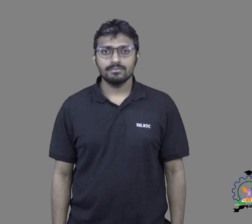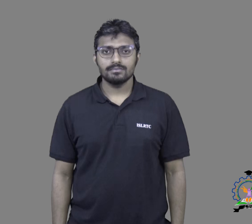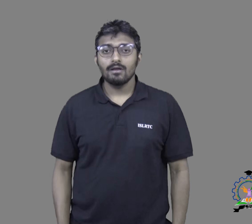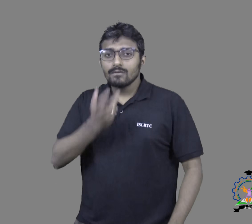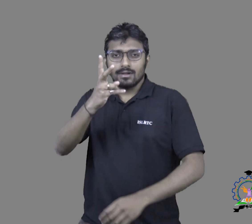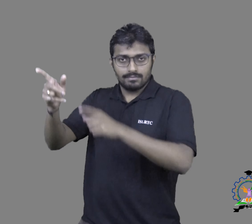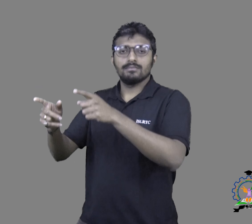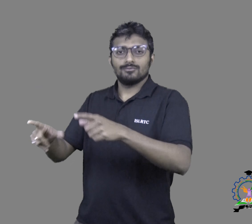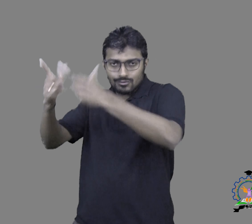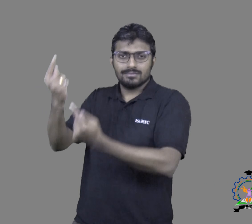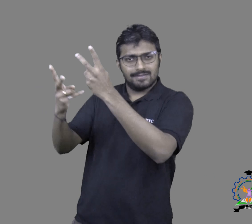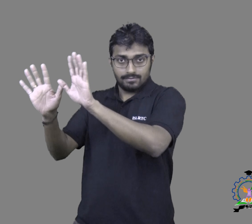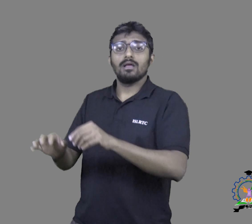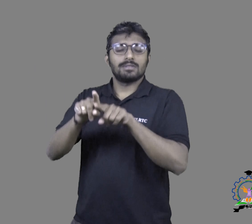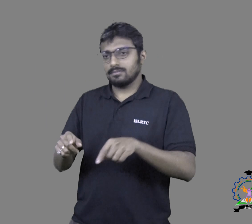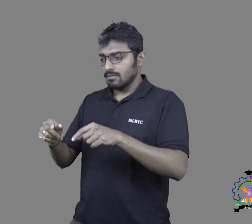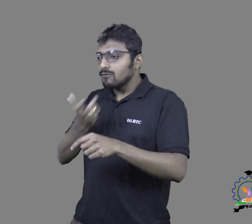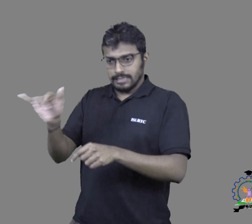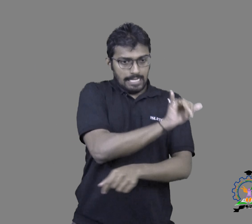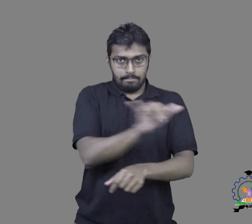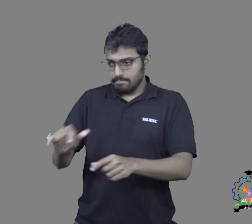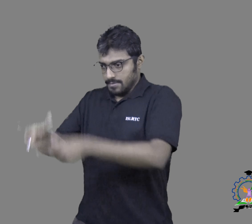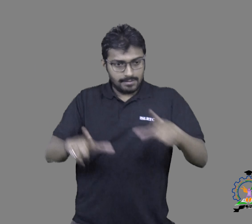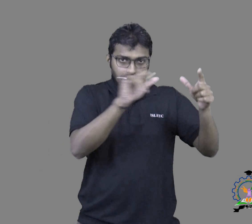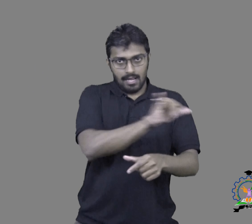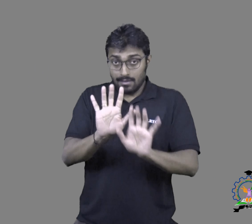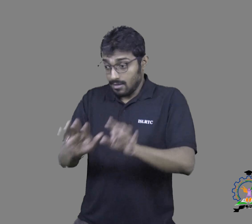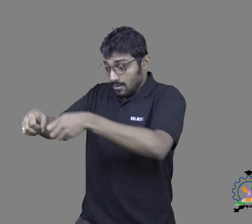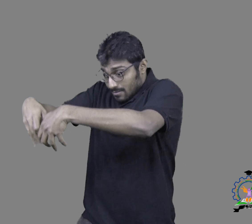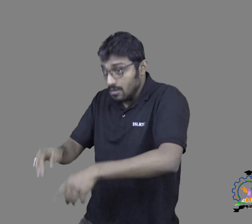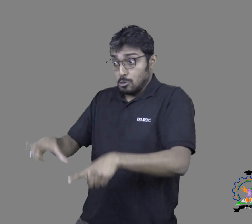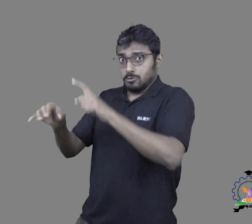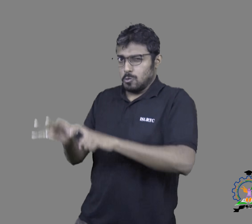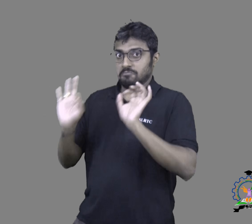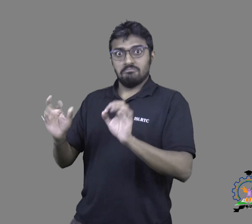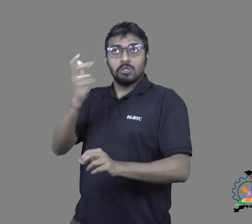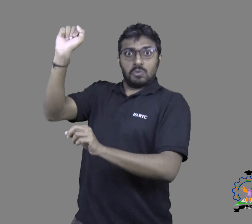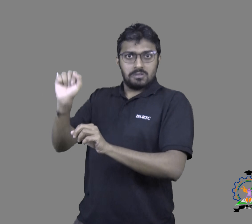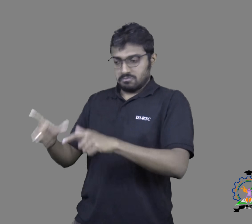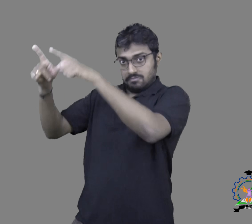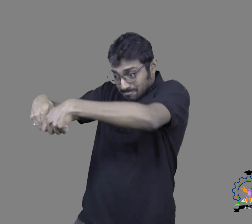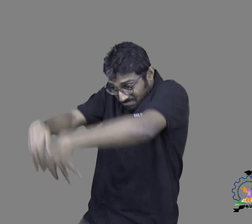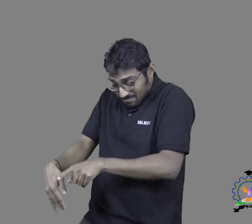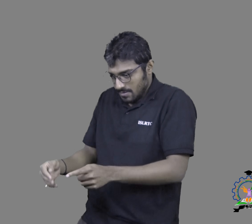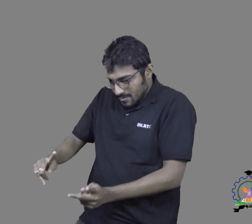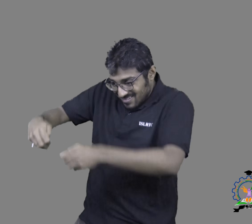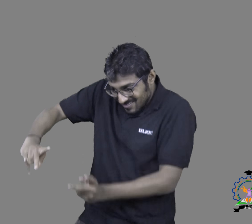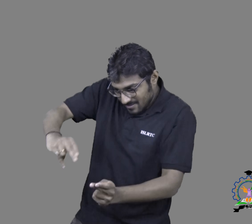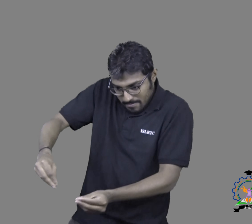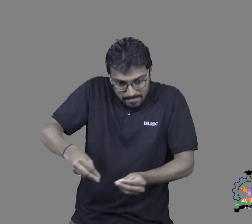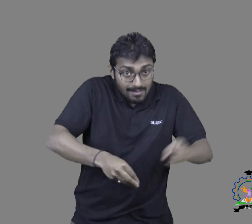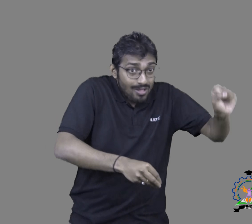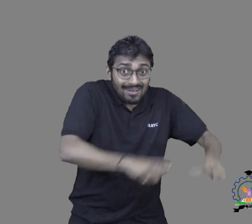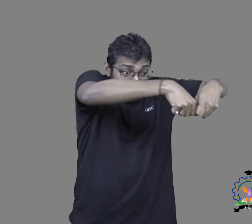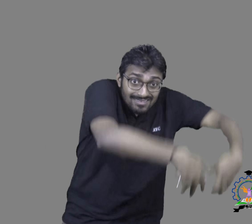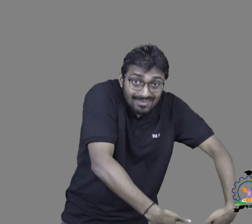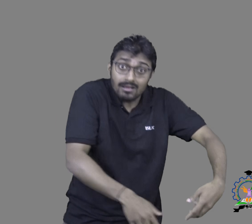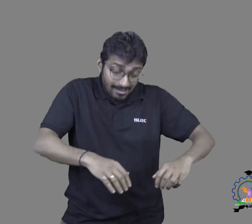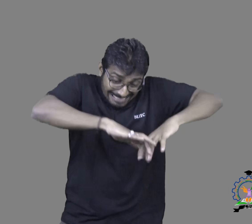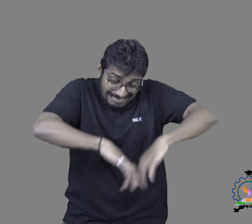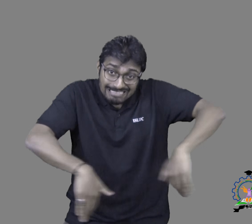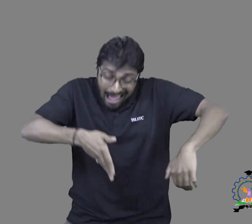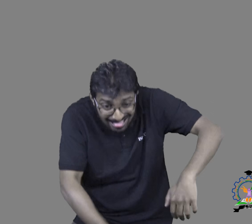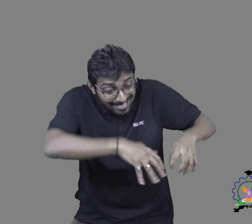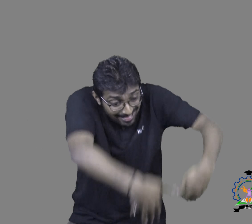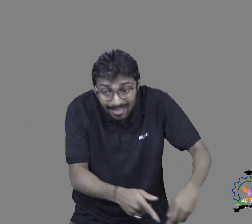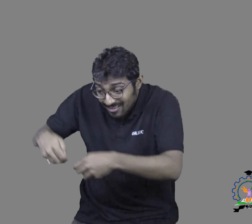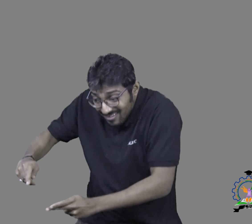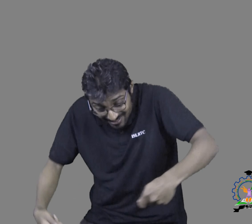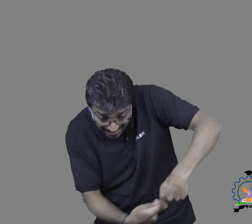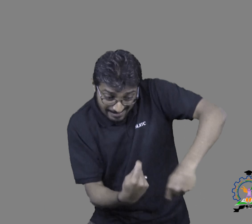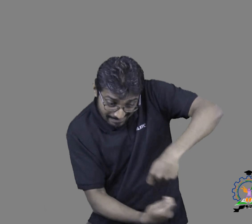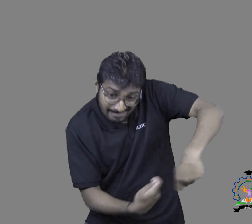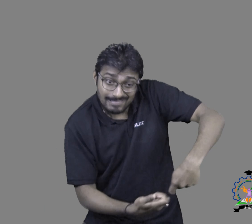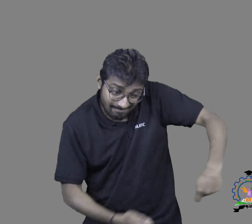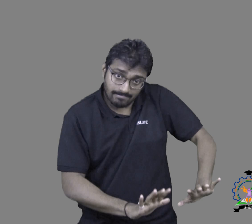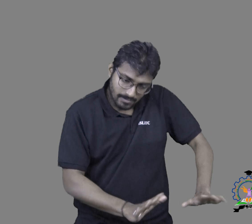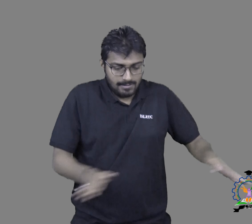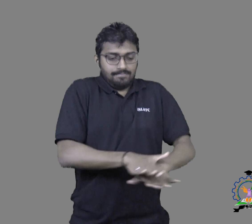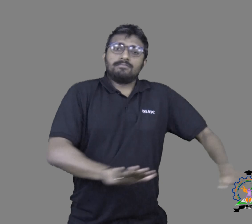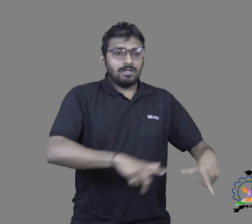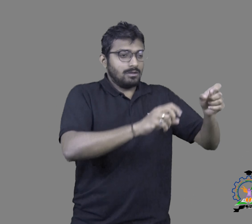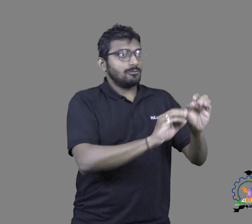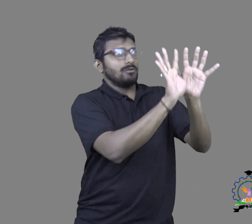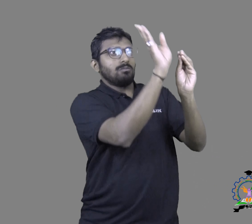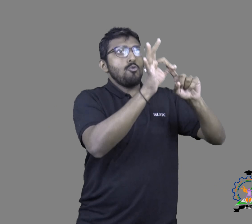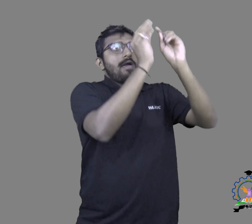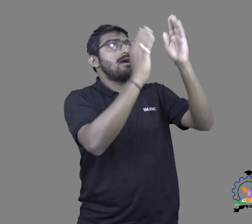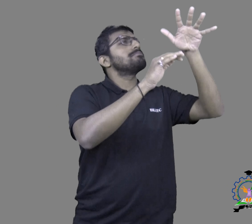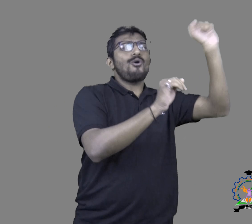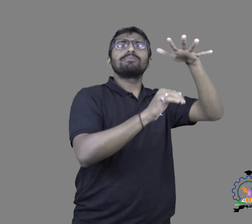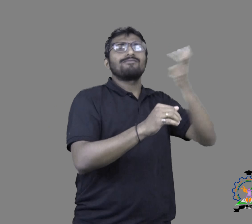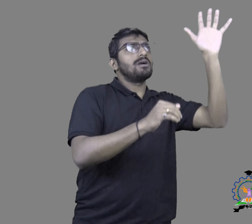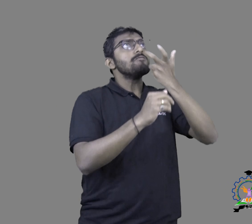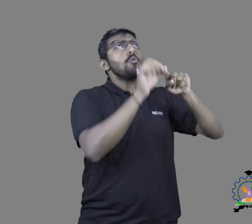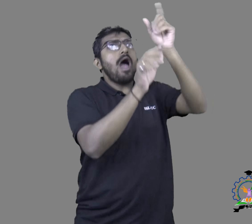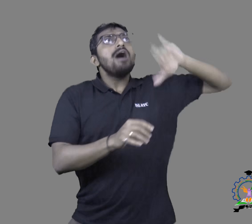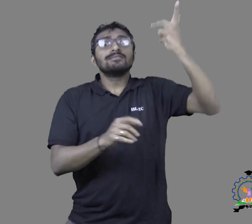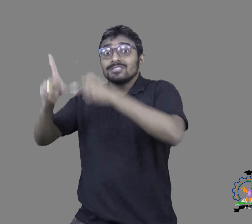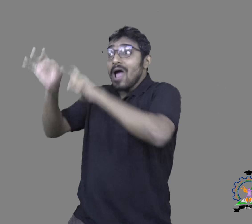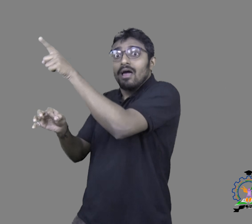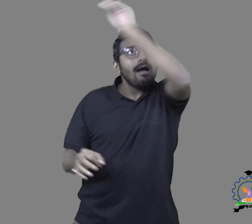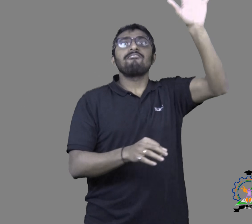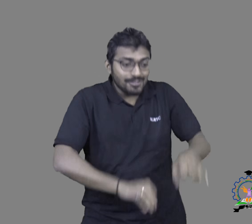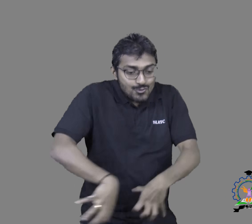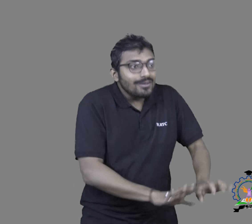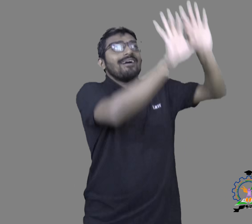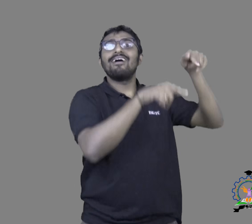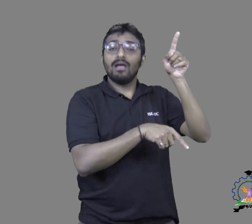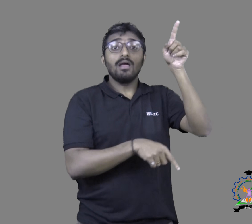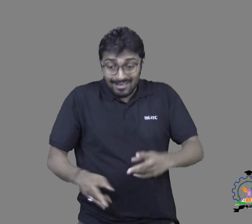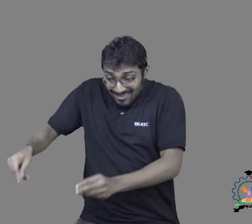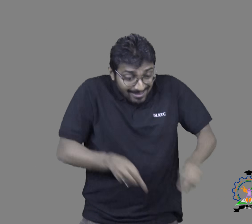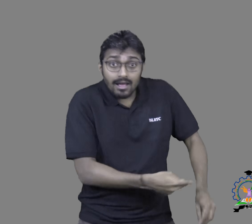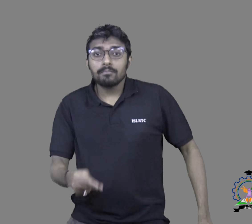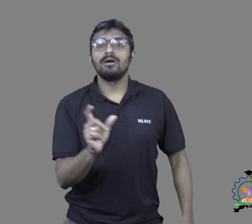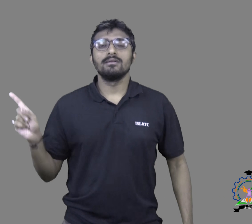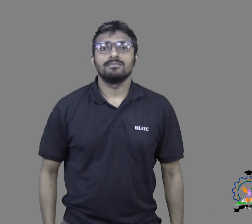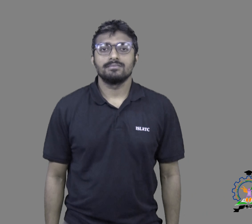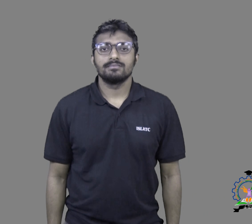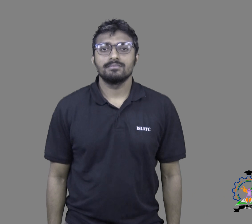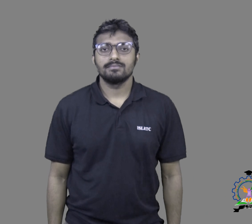Root Cutting